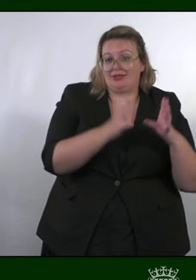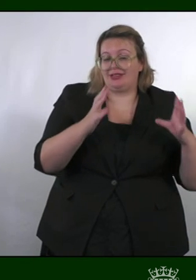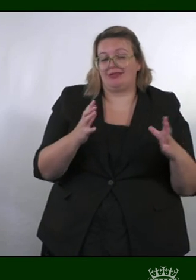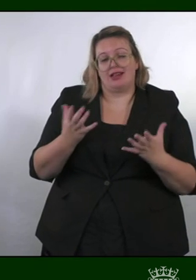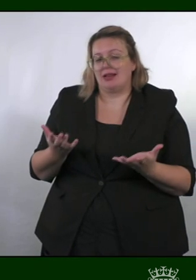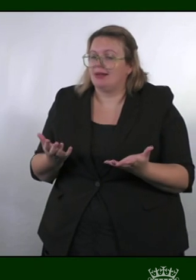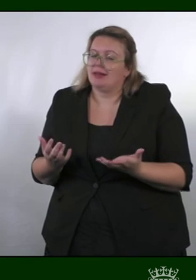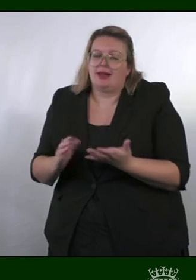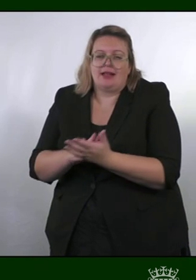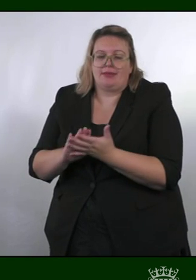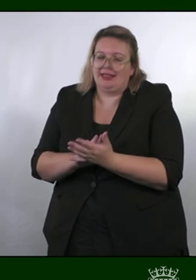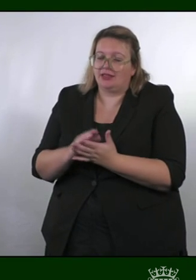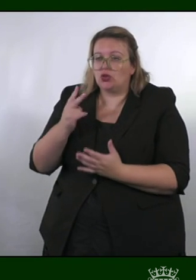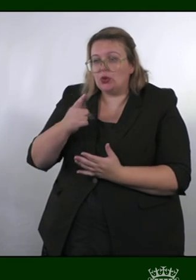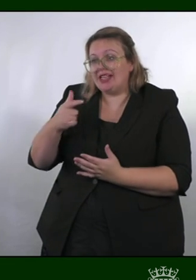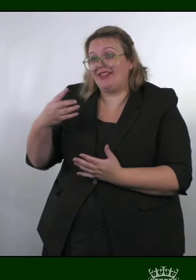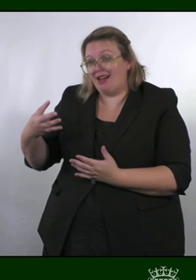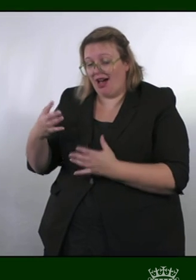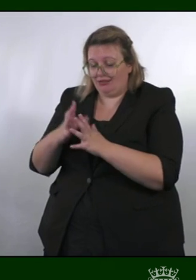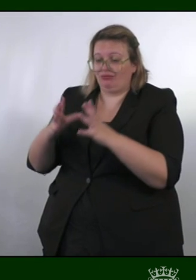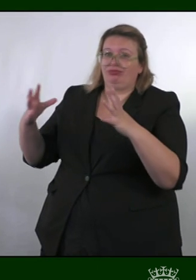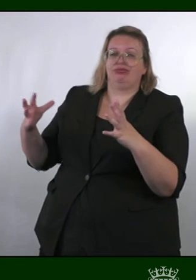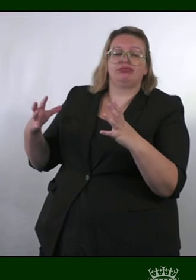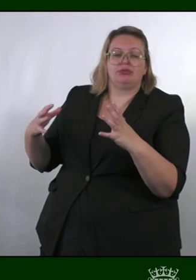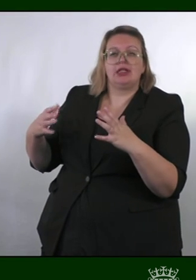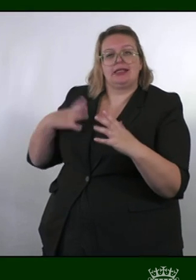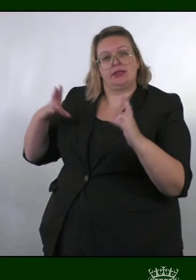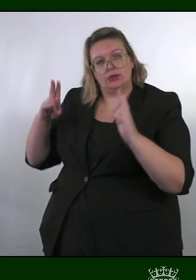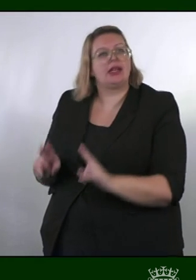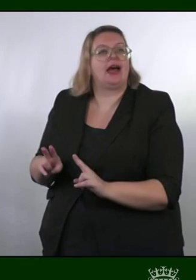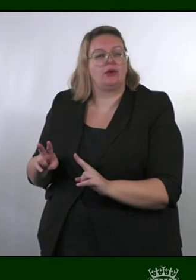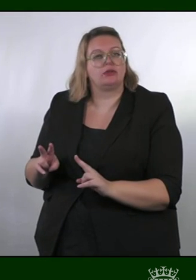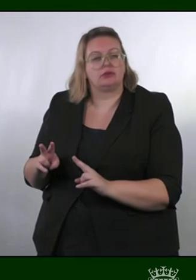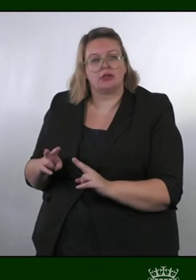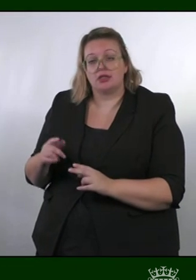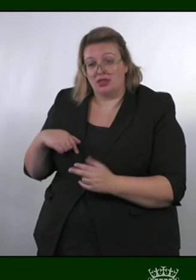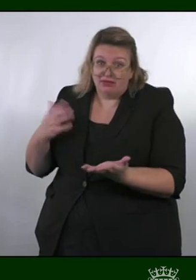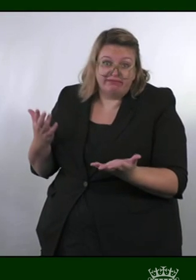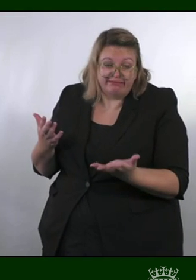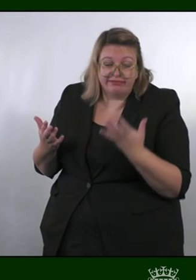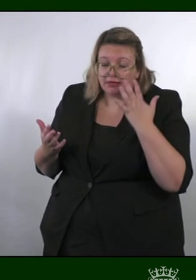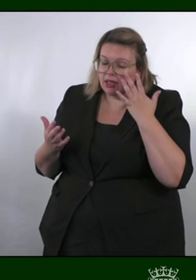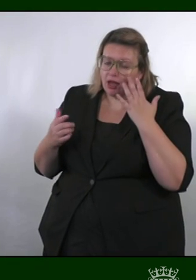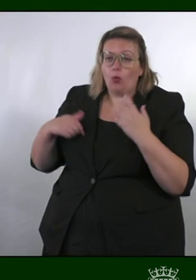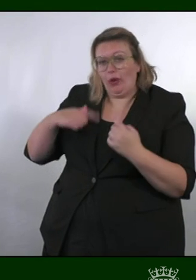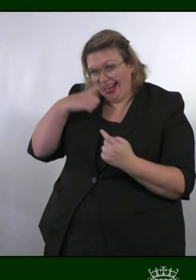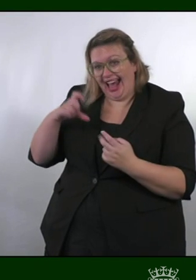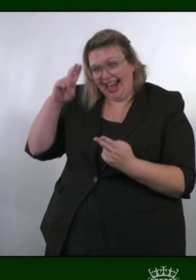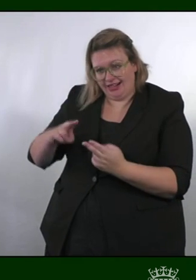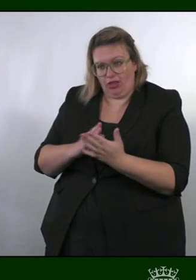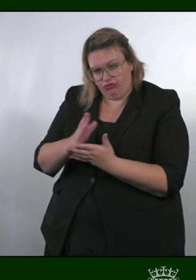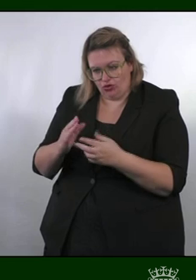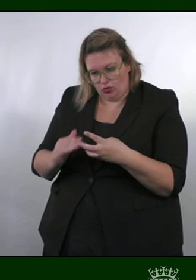I would like to update the House specifically on the discussions we have been having with local leaders in South Yorkshire.